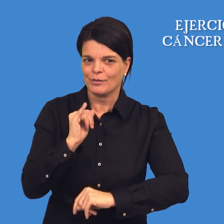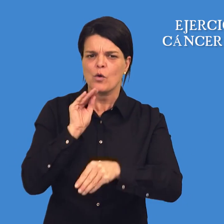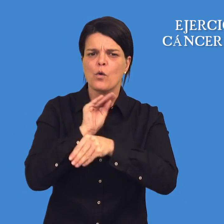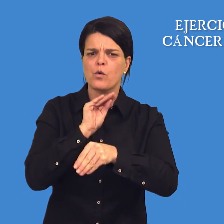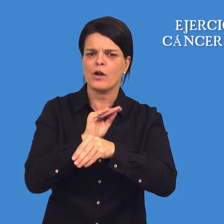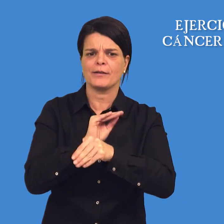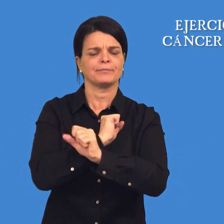cuidar